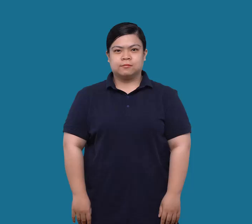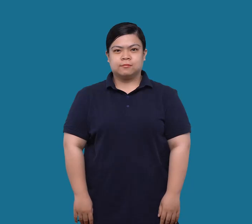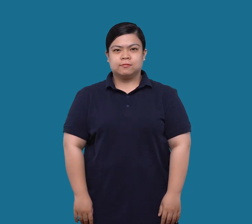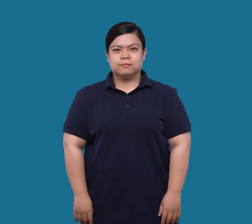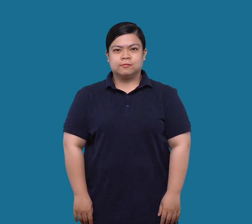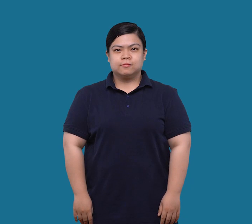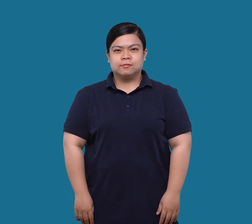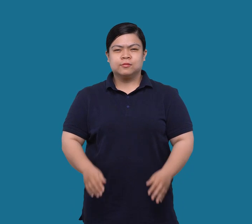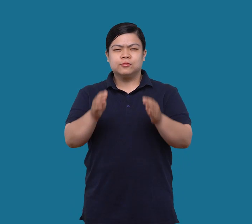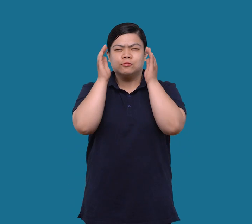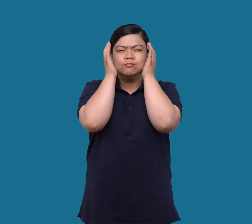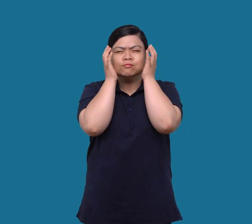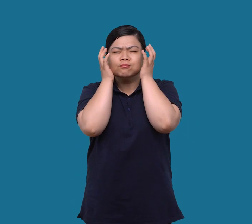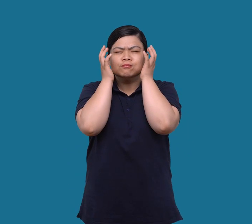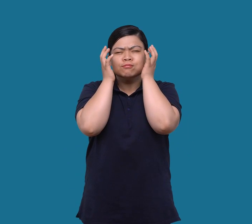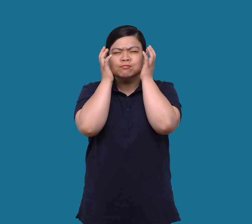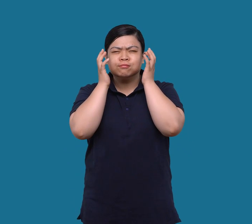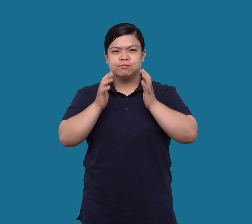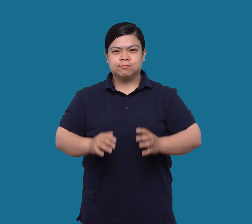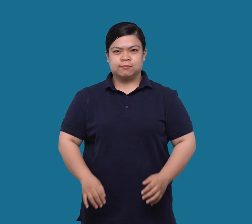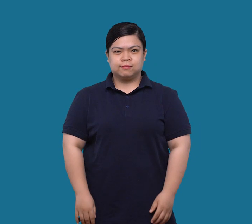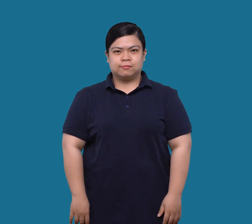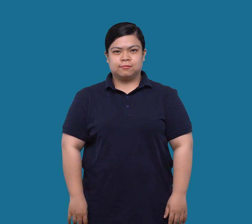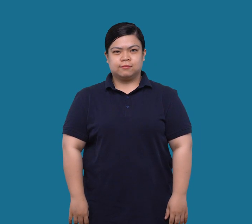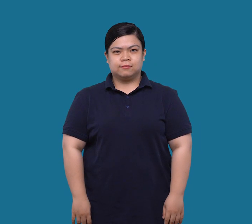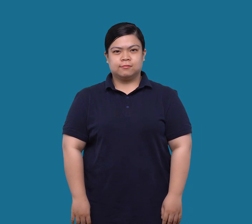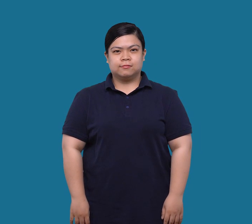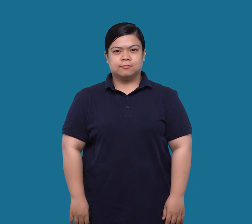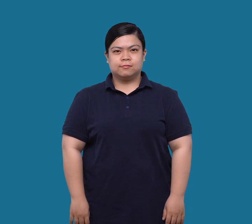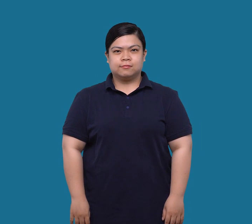kháu khỉnh